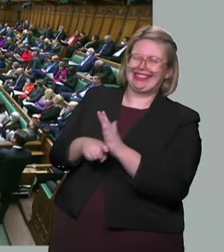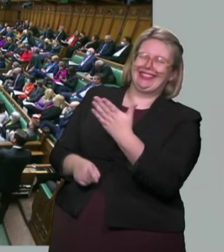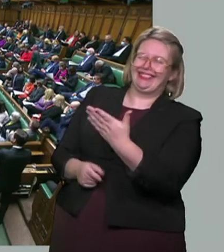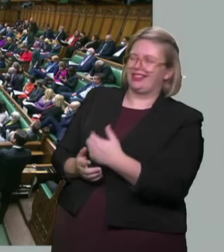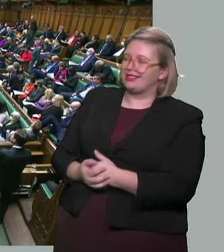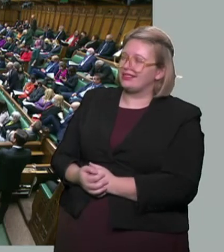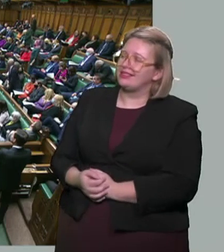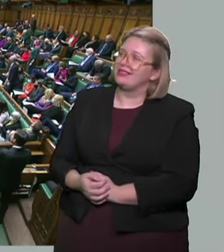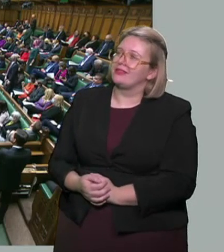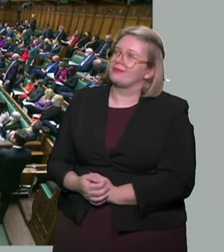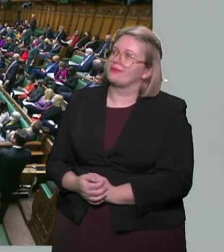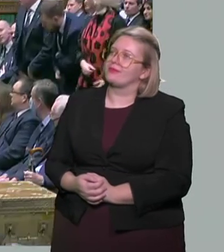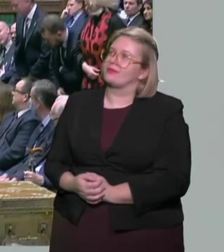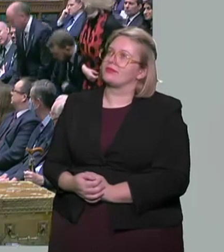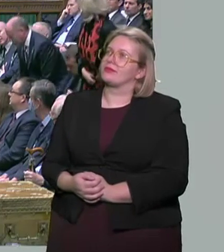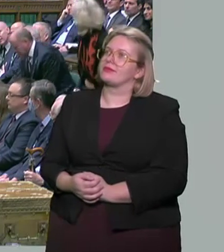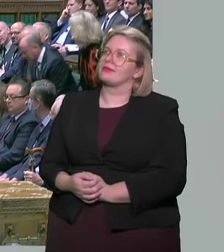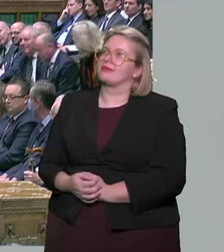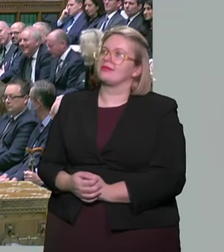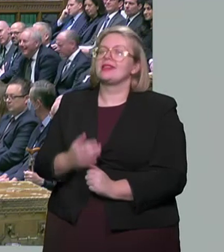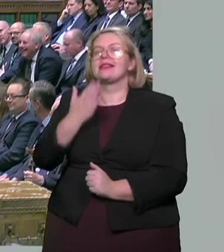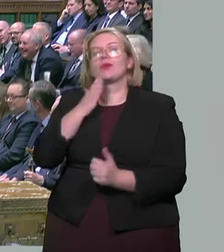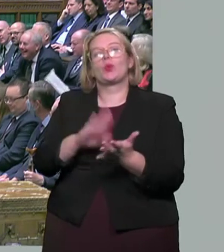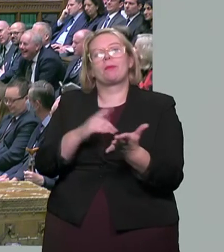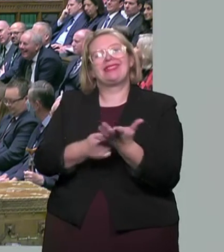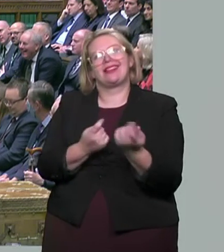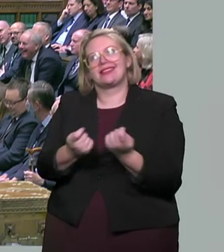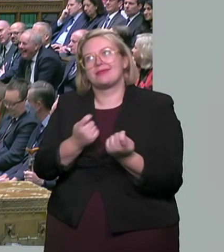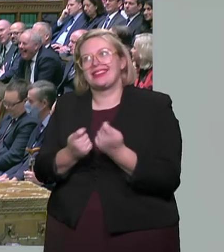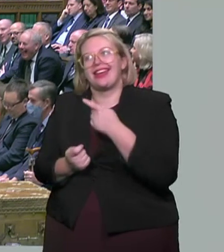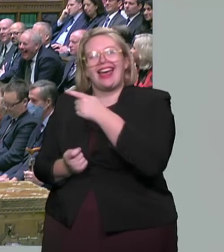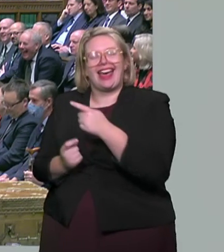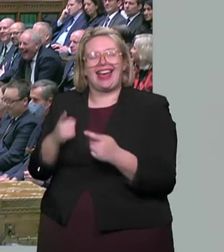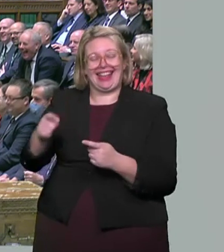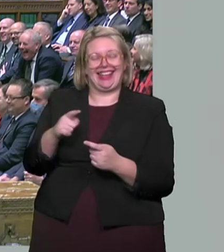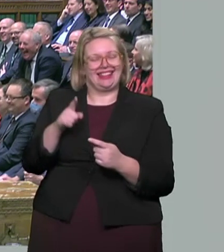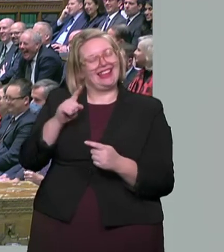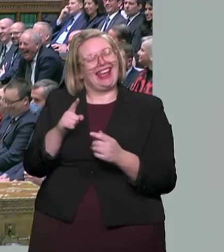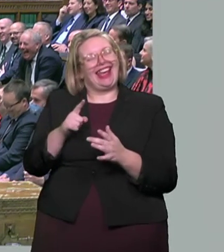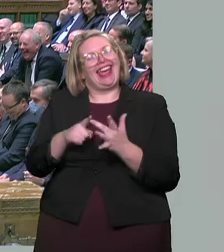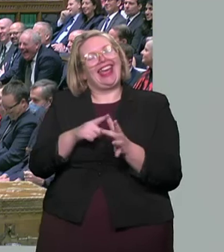It is always a pleasure to follow the right honourable Member for Ross, Skye and Lochaber —the new quiet man of British politics.